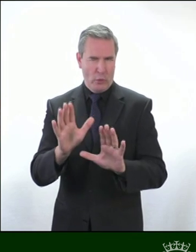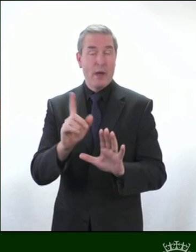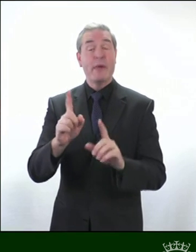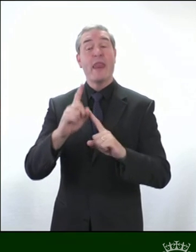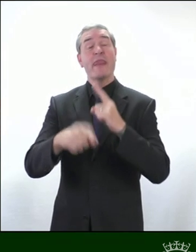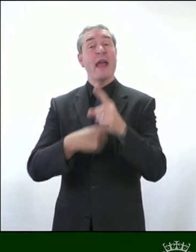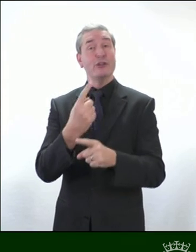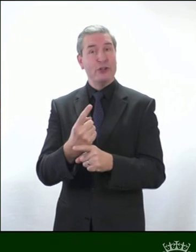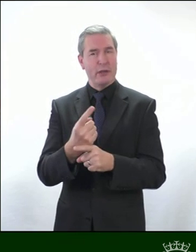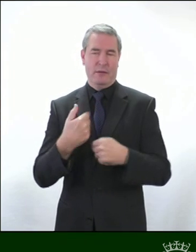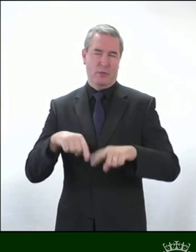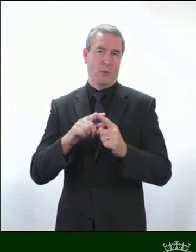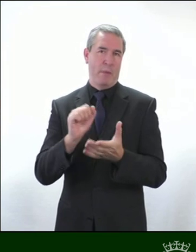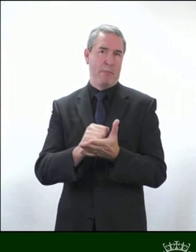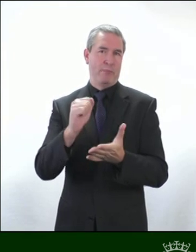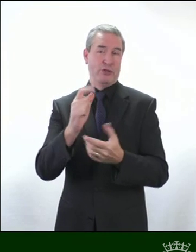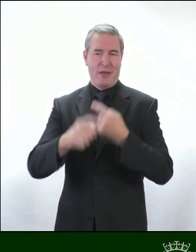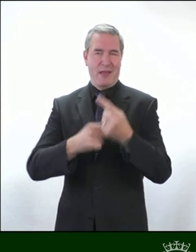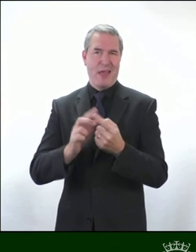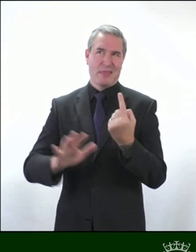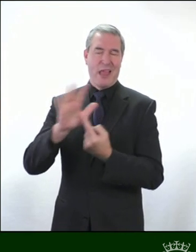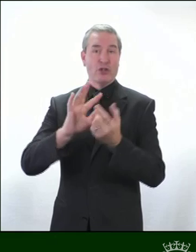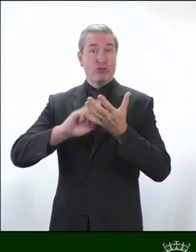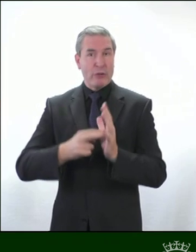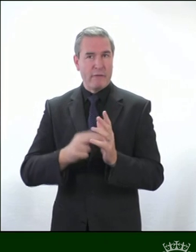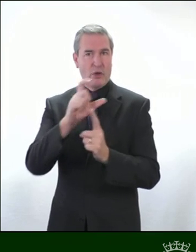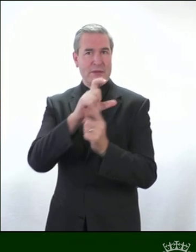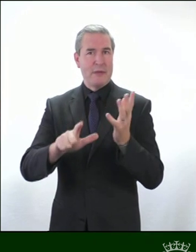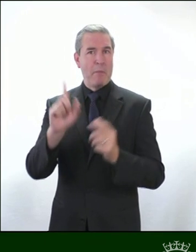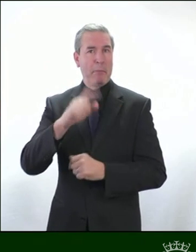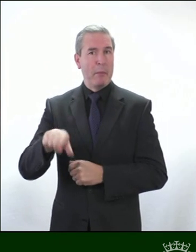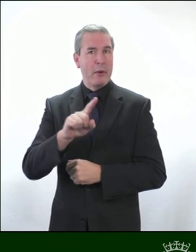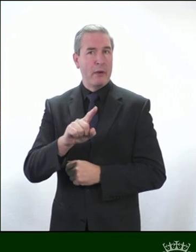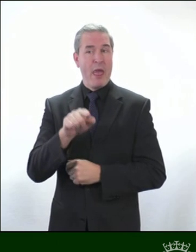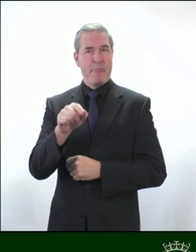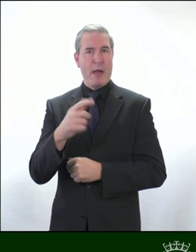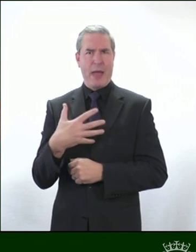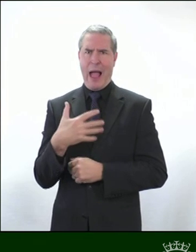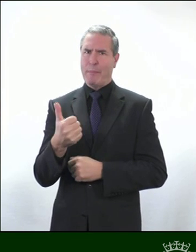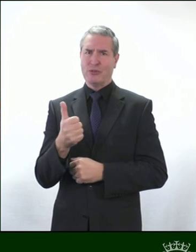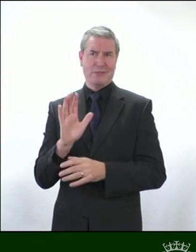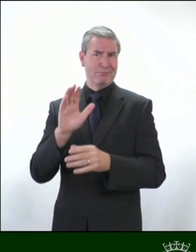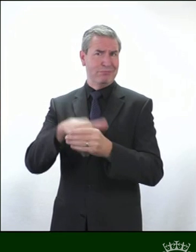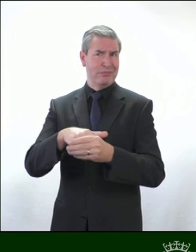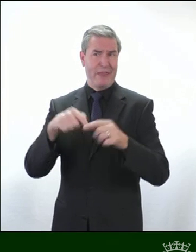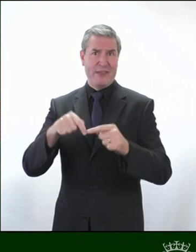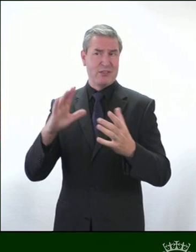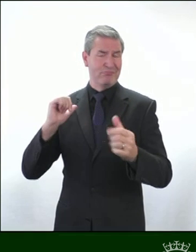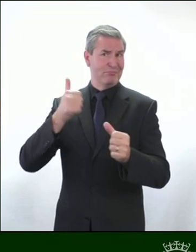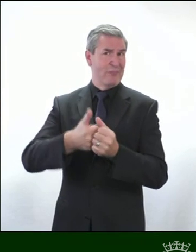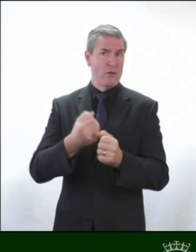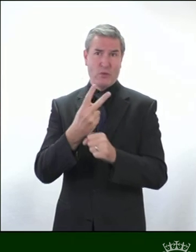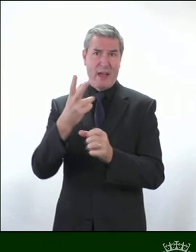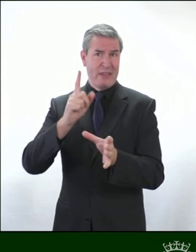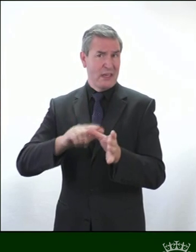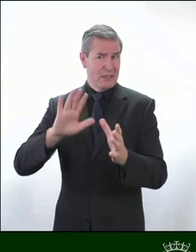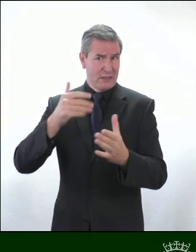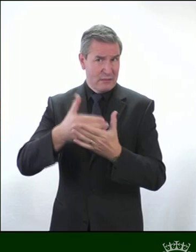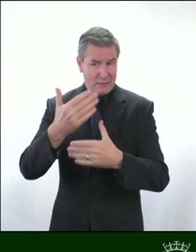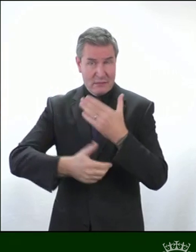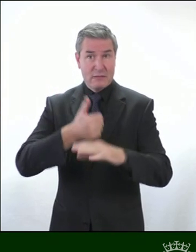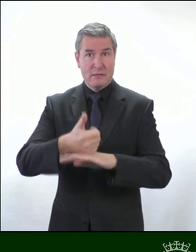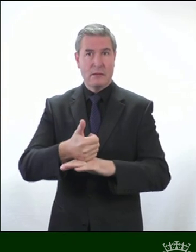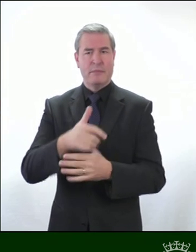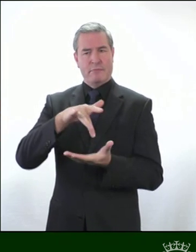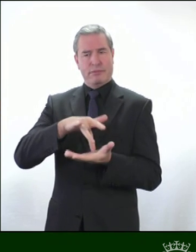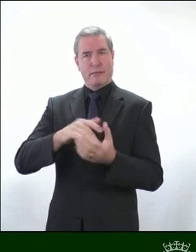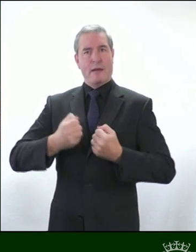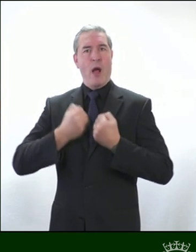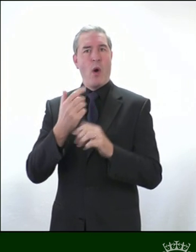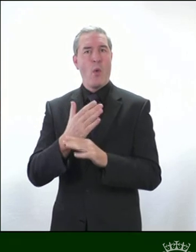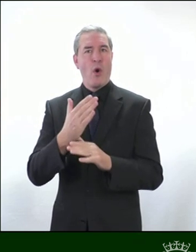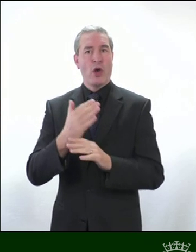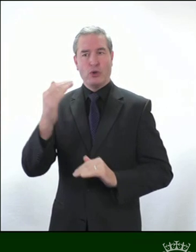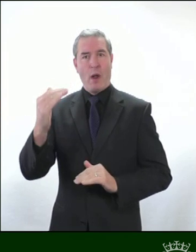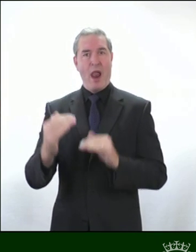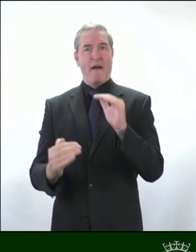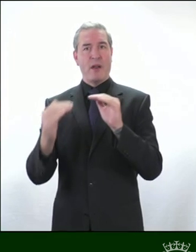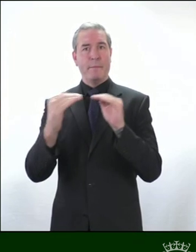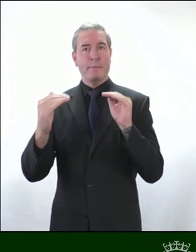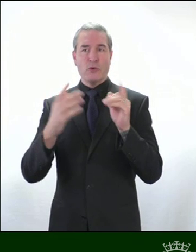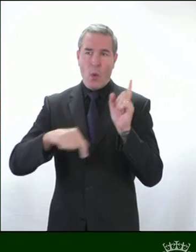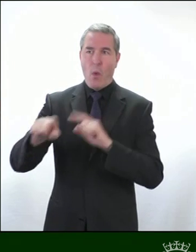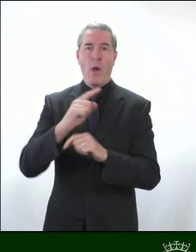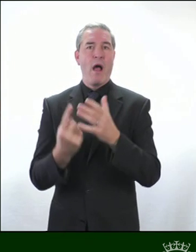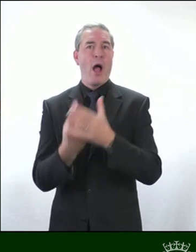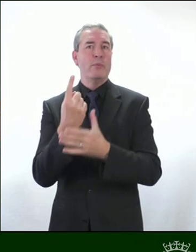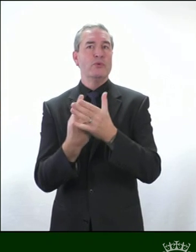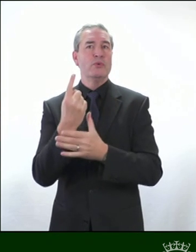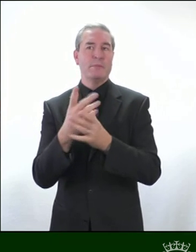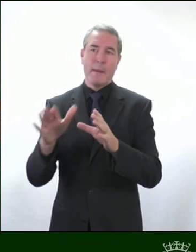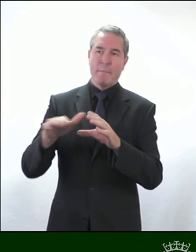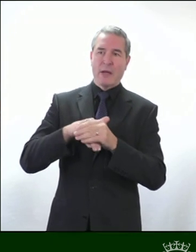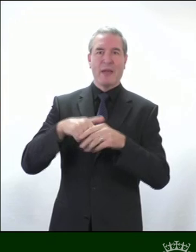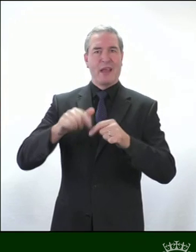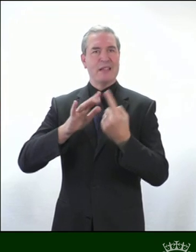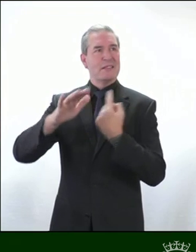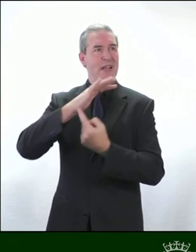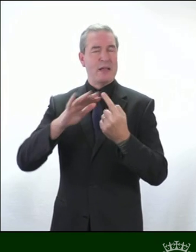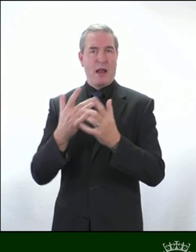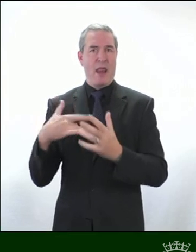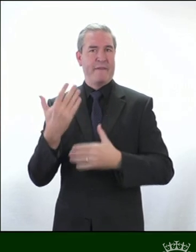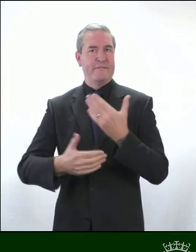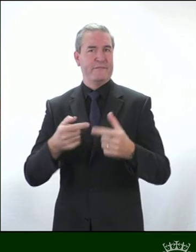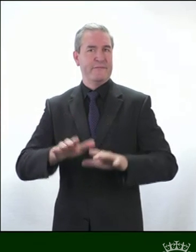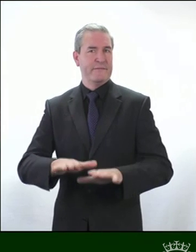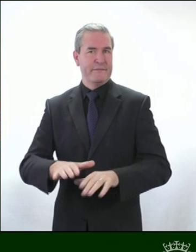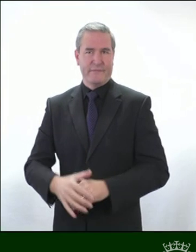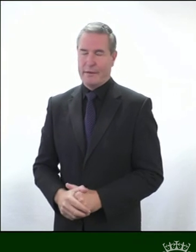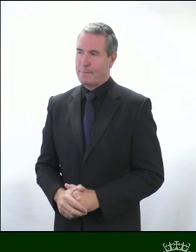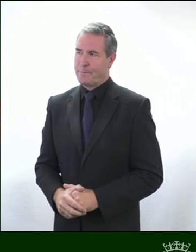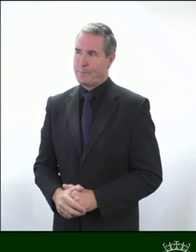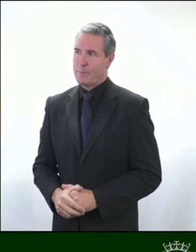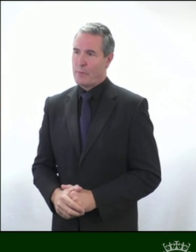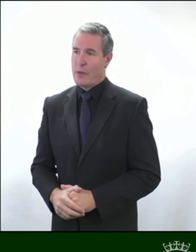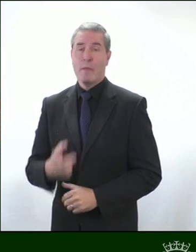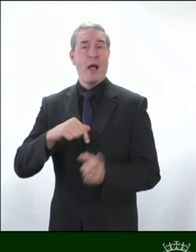Next year, we will publish our national strategy for disabled people, which will be the most ambitious intervention in this area for a generation, putting fairness at the heart of the Government’s work and levelling up so that everybody has the opportunity fully to participate in the life of this country.